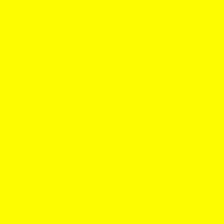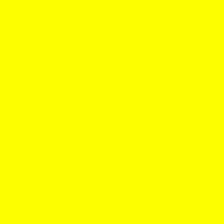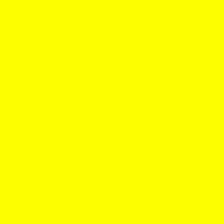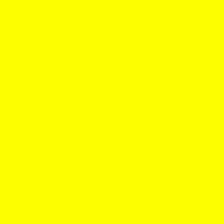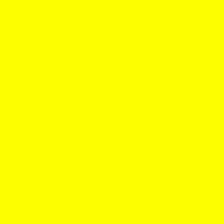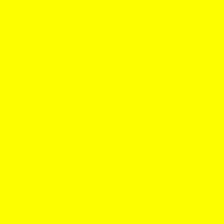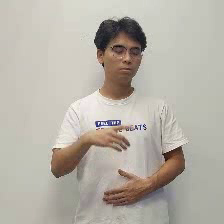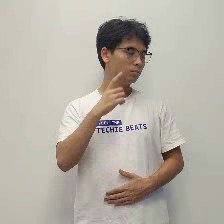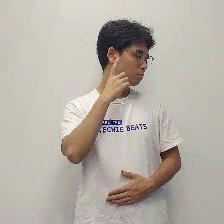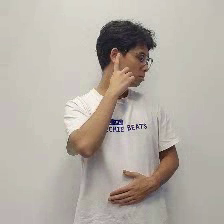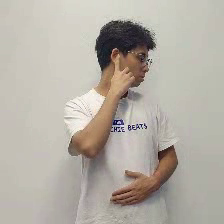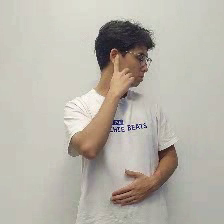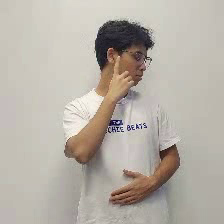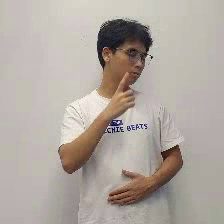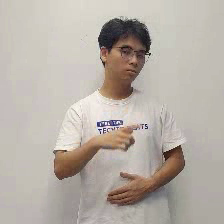Nghe